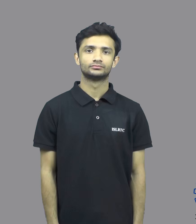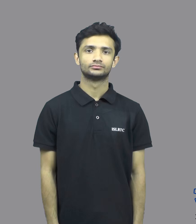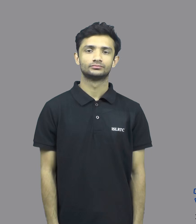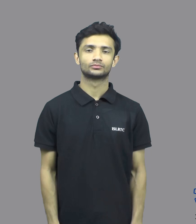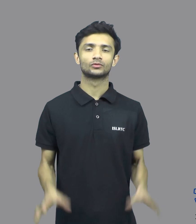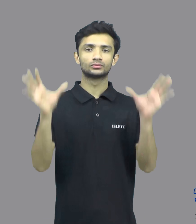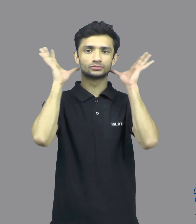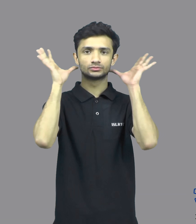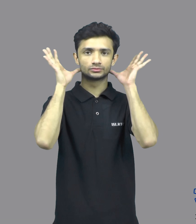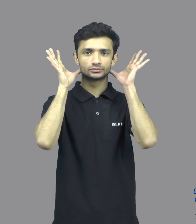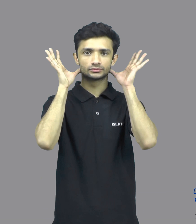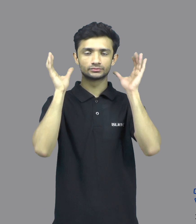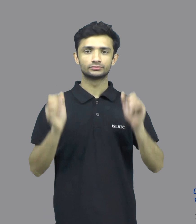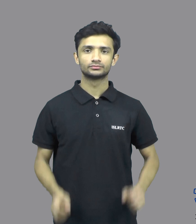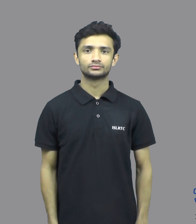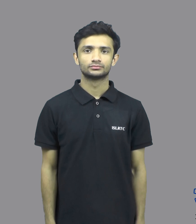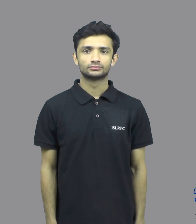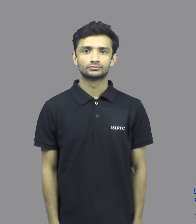Islam Muslim